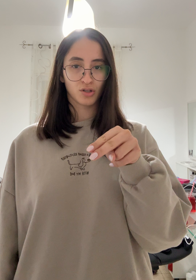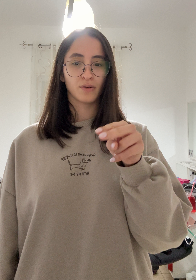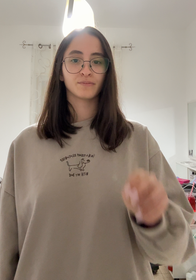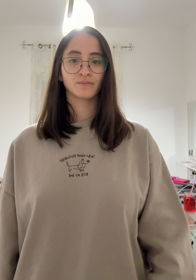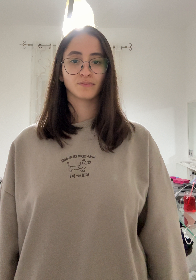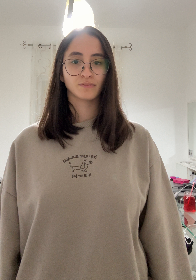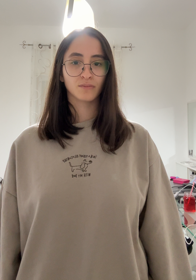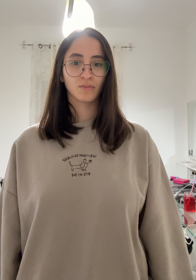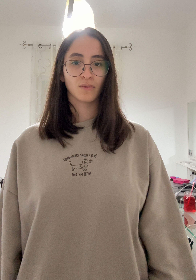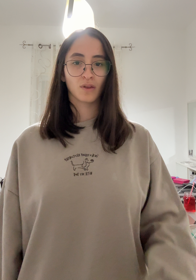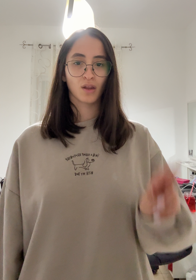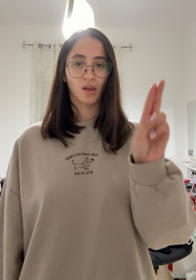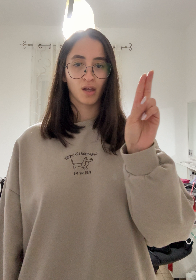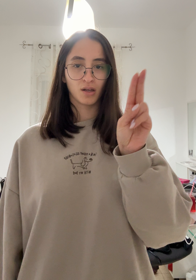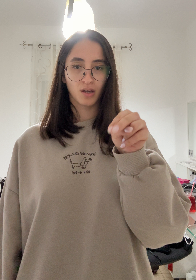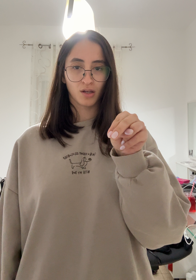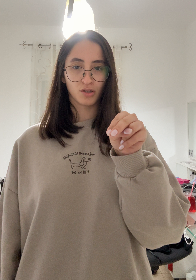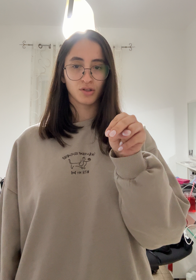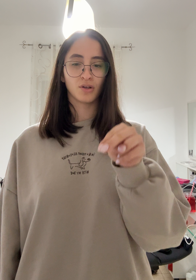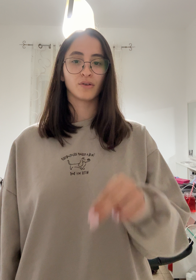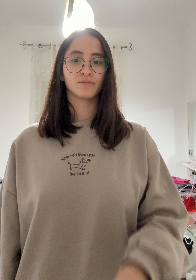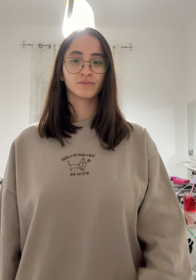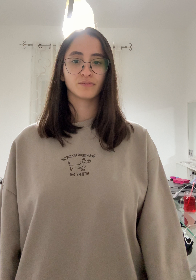יש